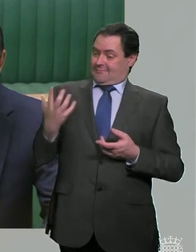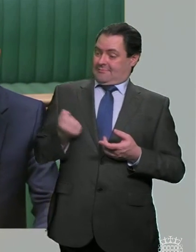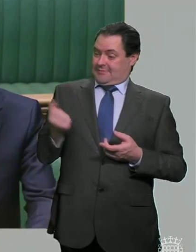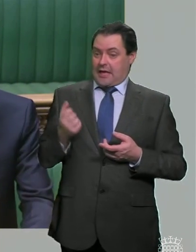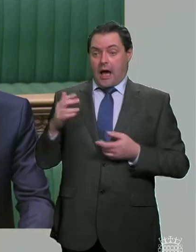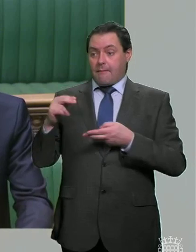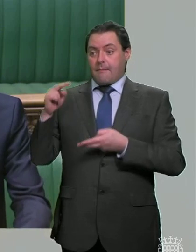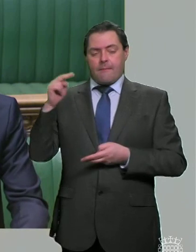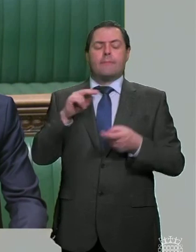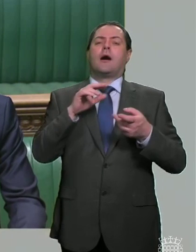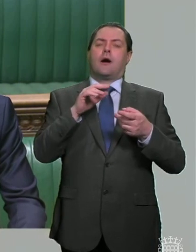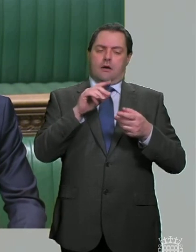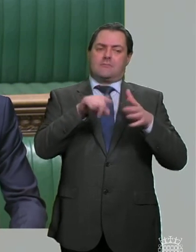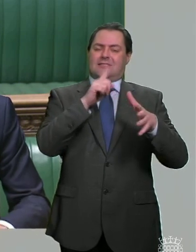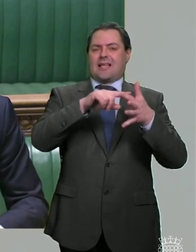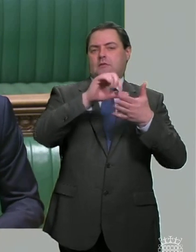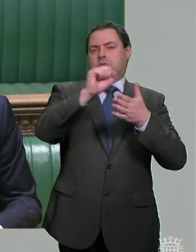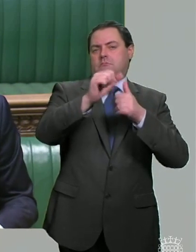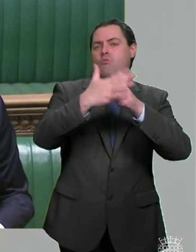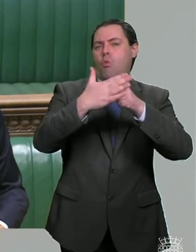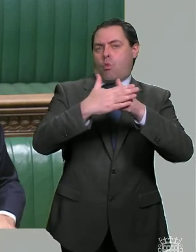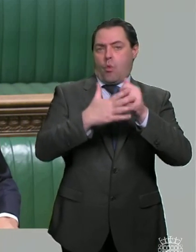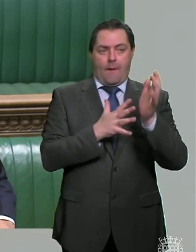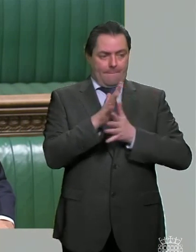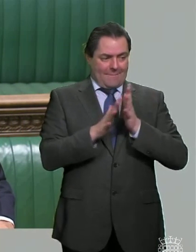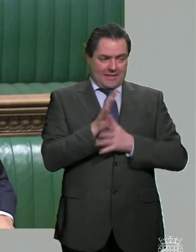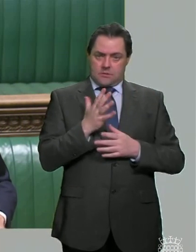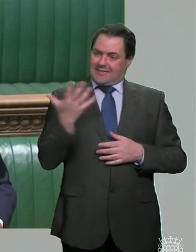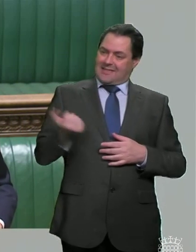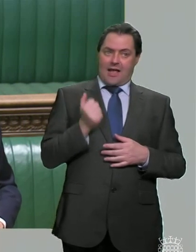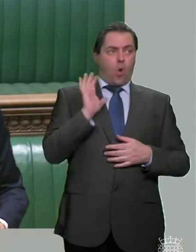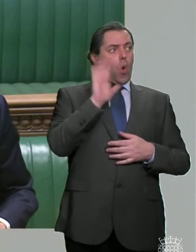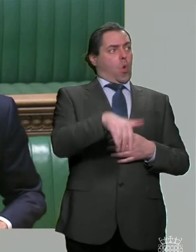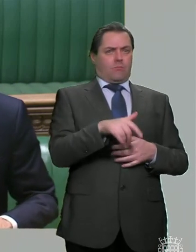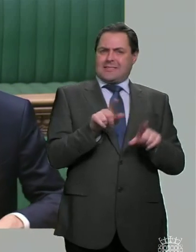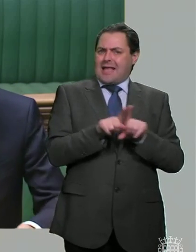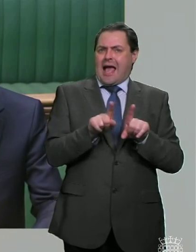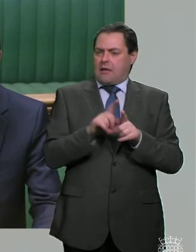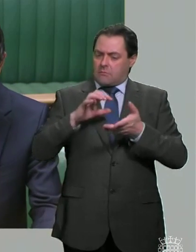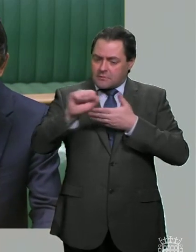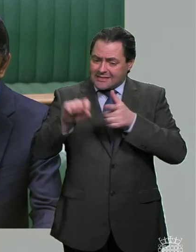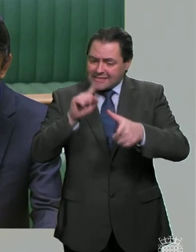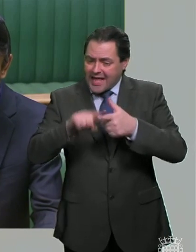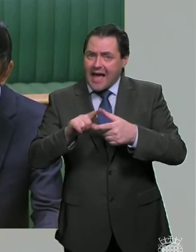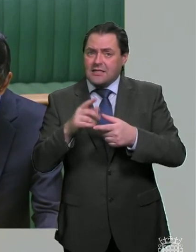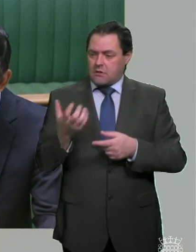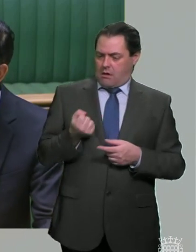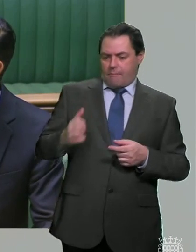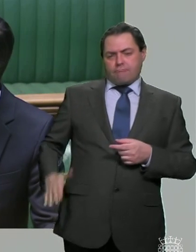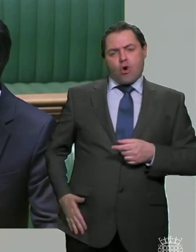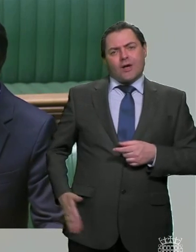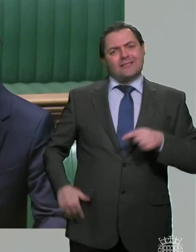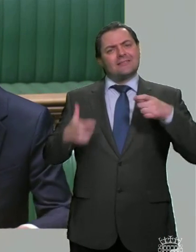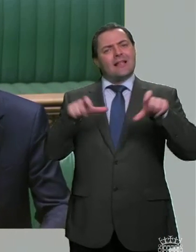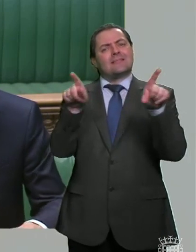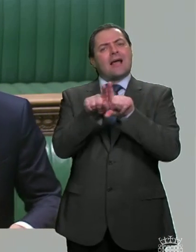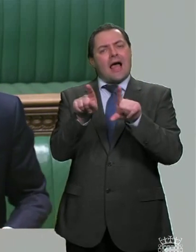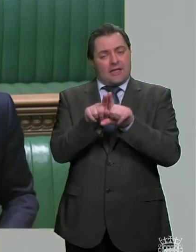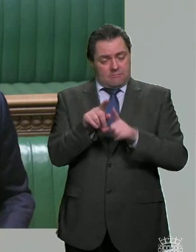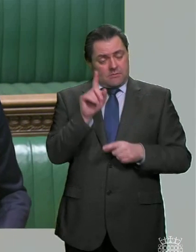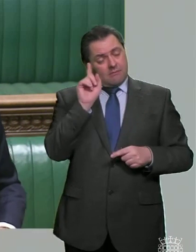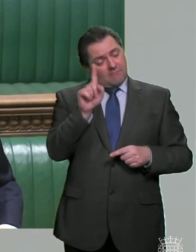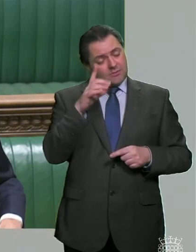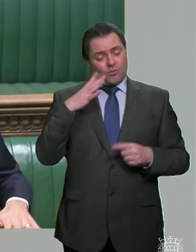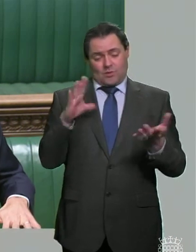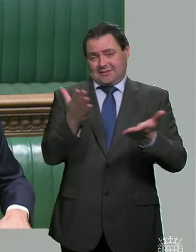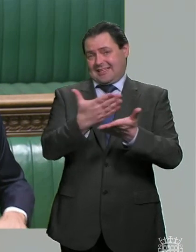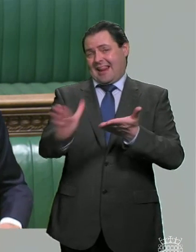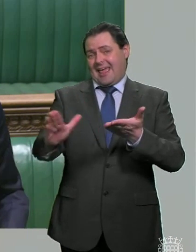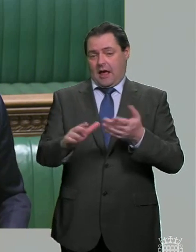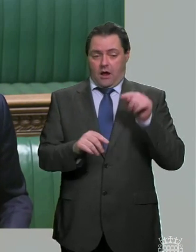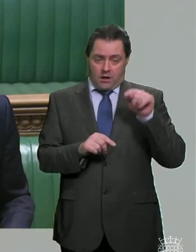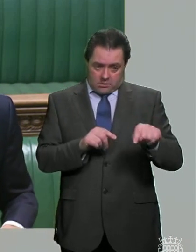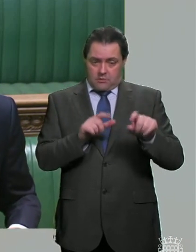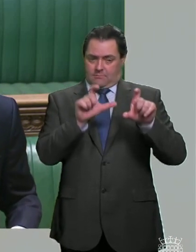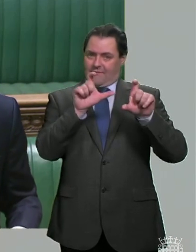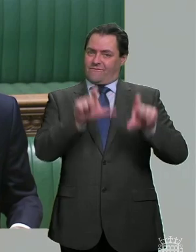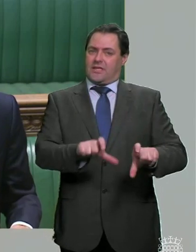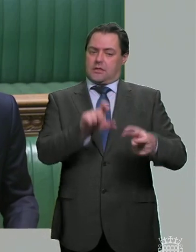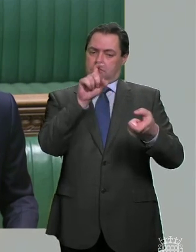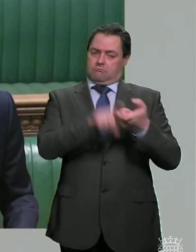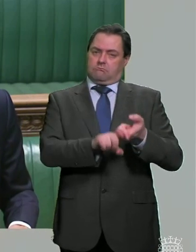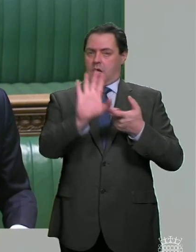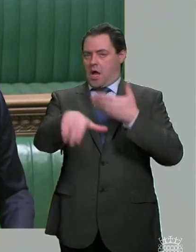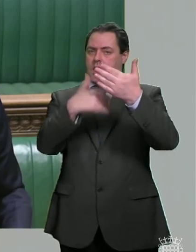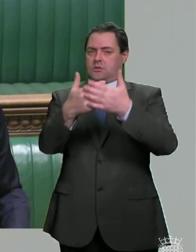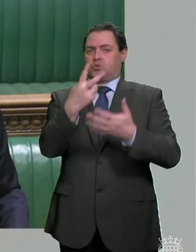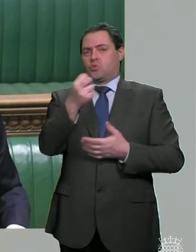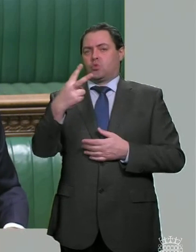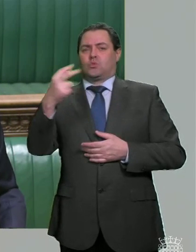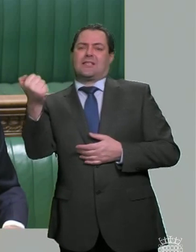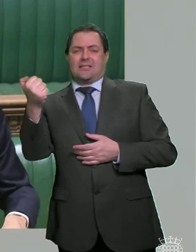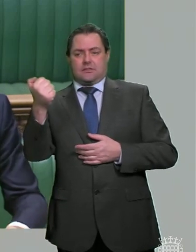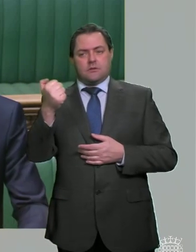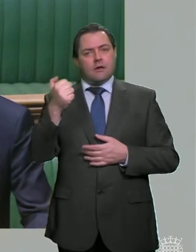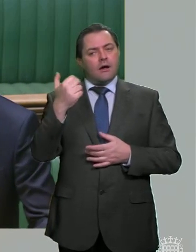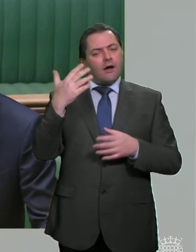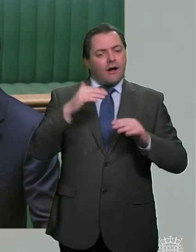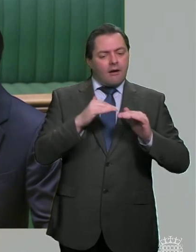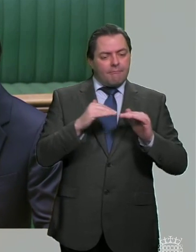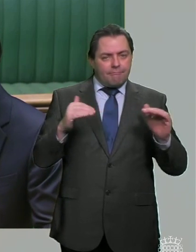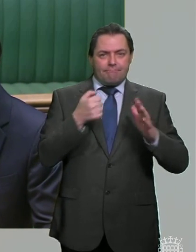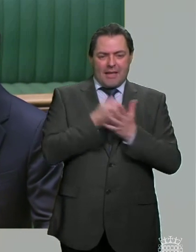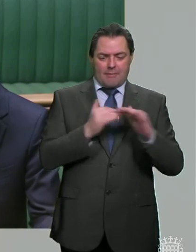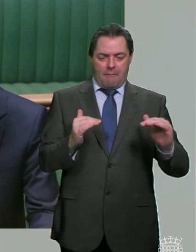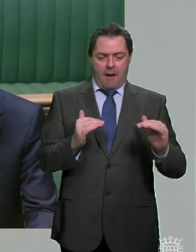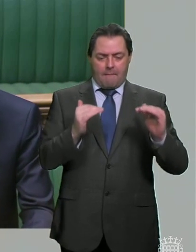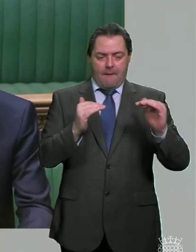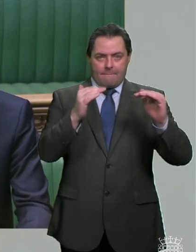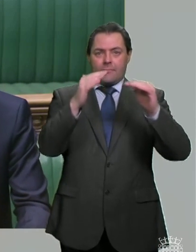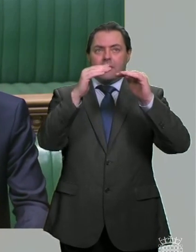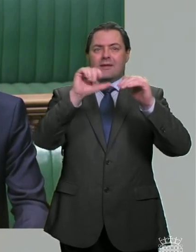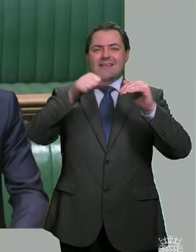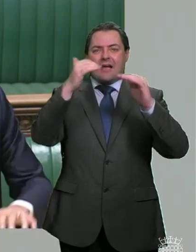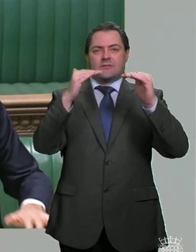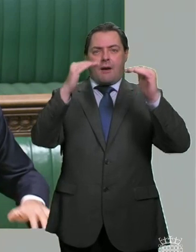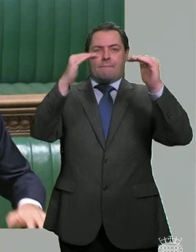Nobody’s take-home pay will be less than it is now as a result of this policy, but I want to be clear with all Members that this policy does remove the incremental benefit created had thresholds continued to increase with inflation.